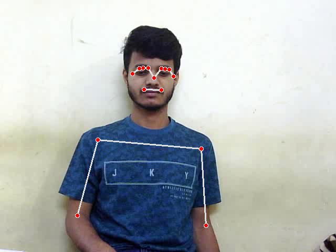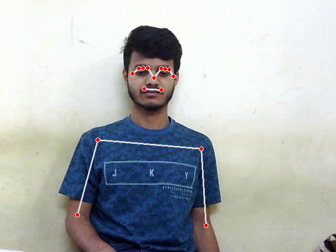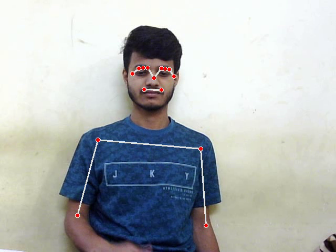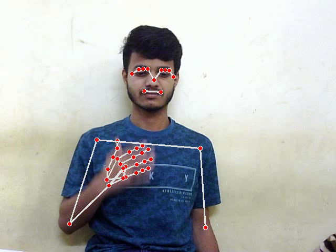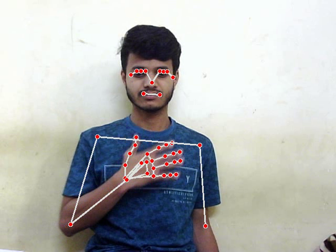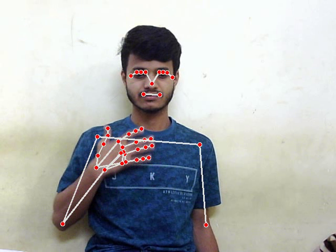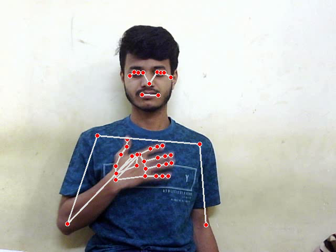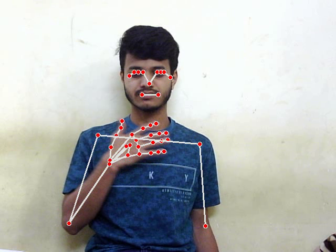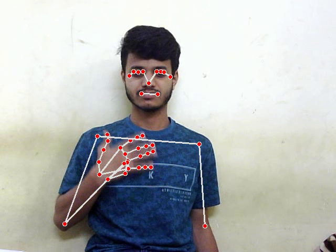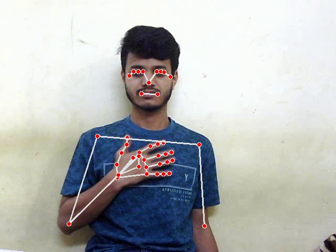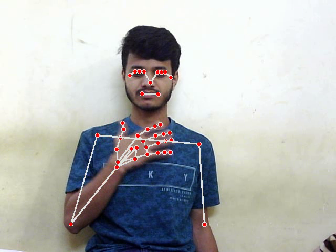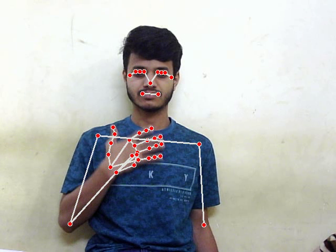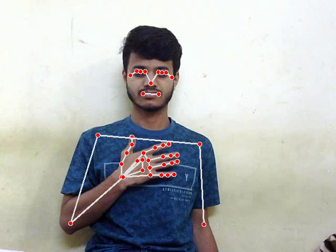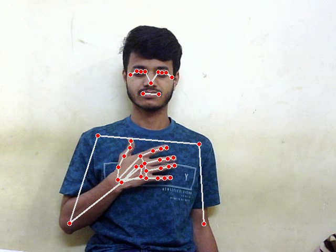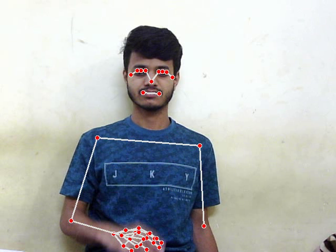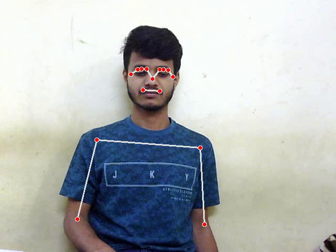please